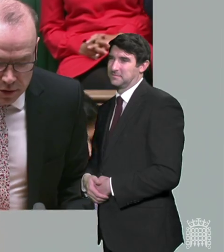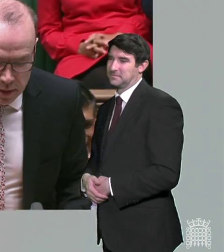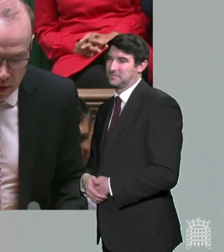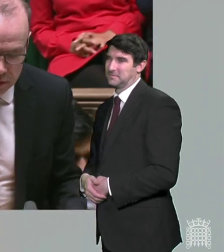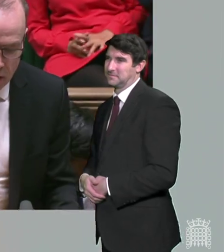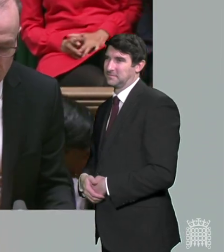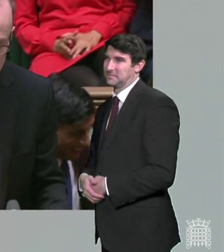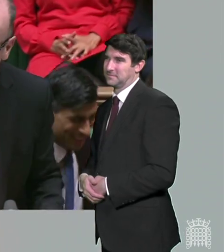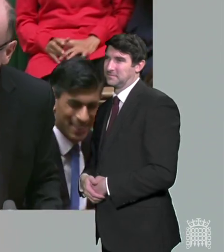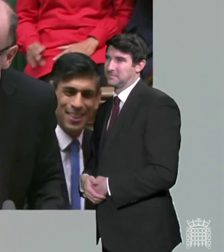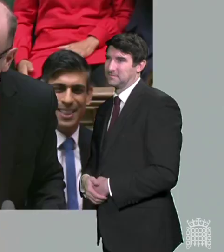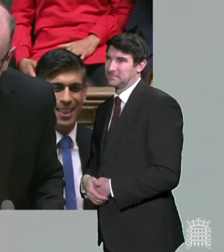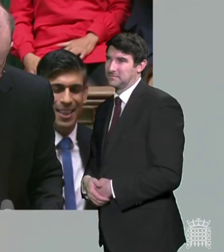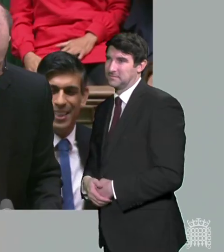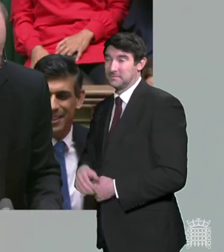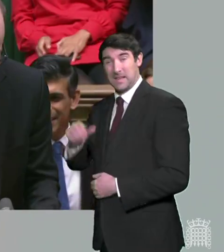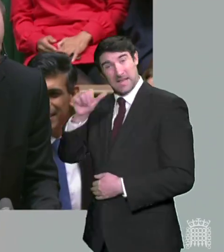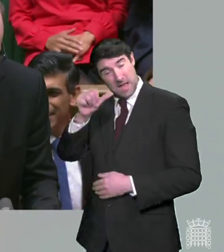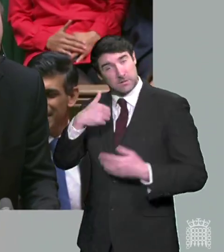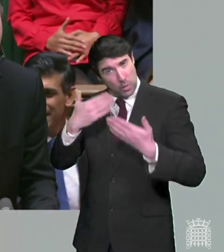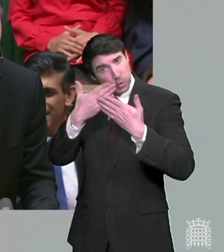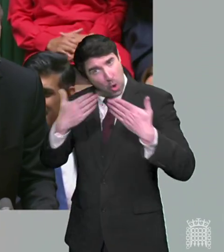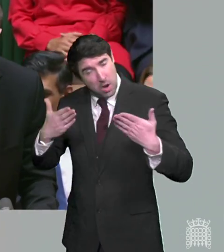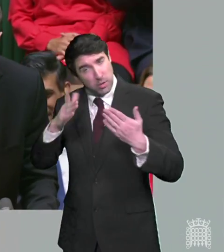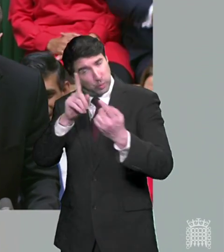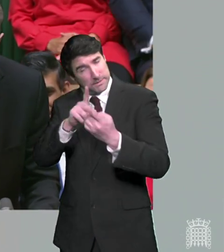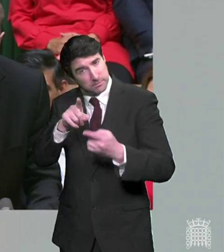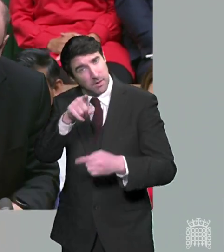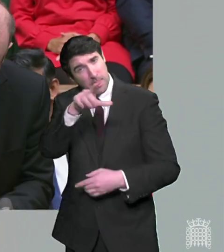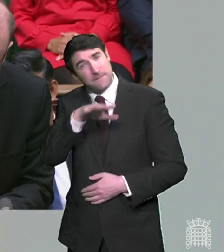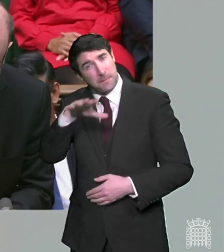I was honoured to meet Dáithí and his family last week.